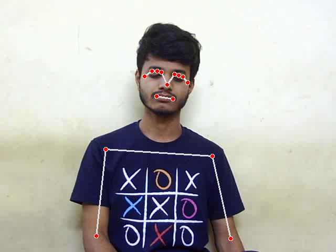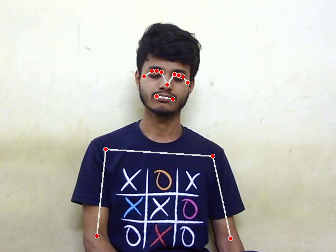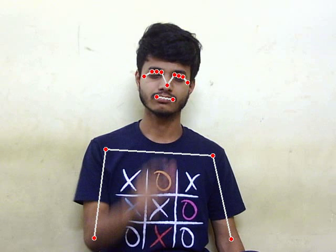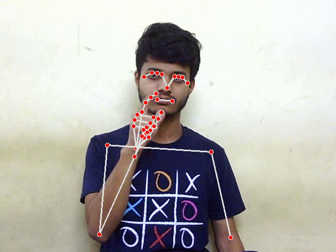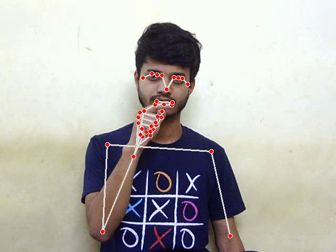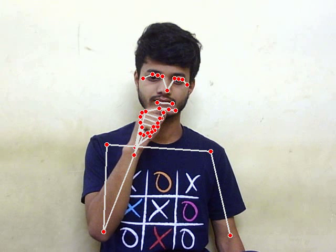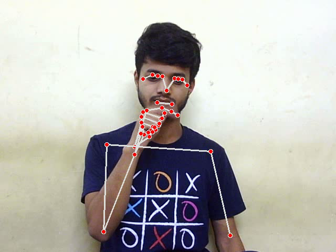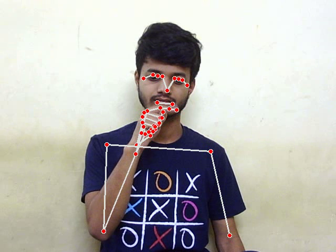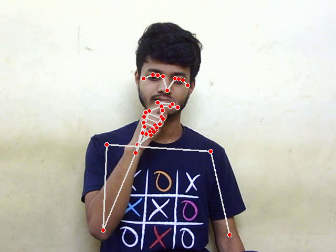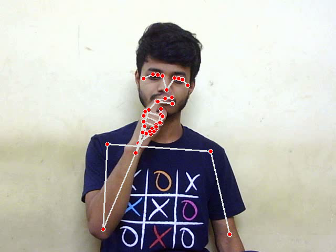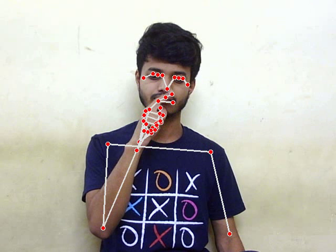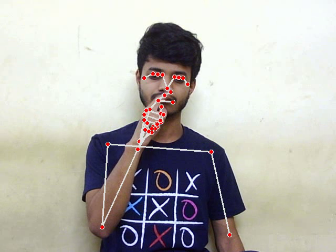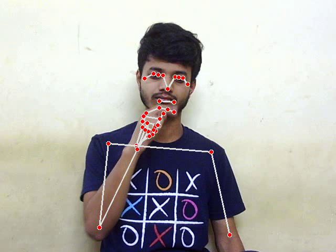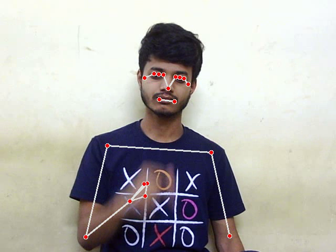who